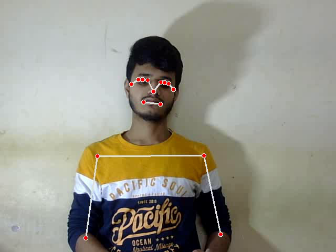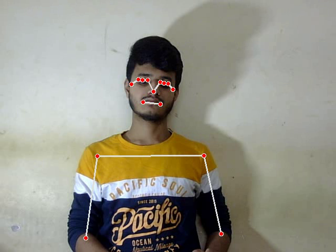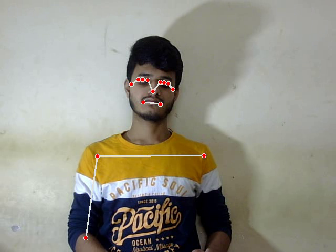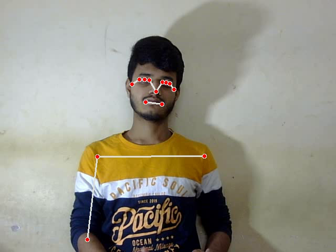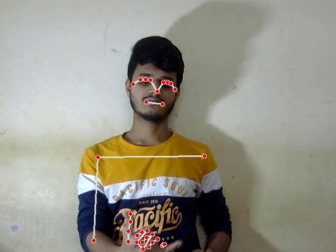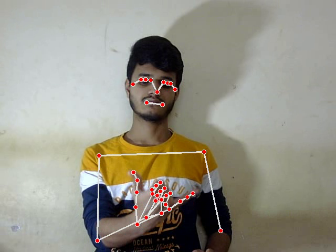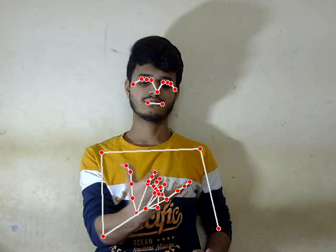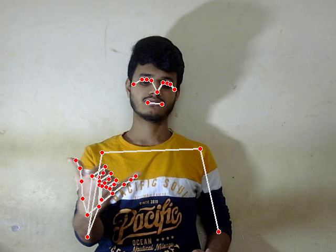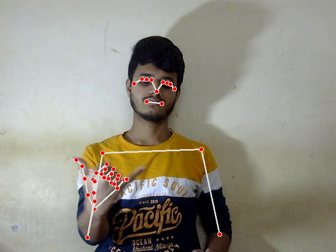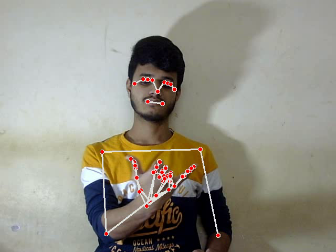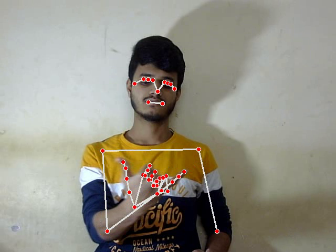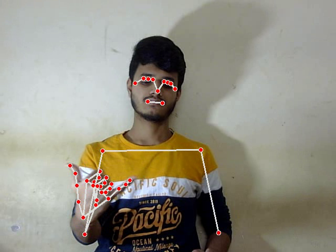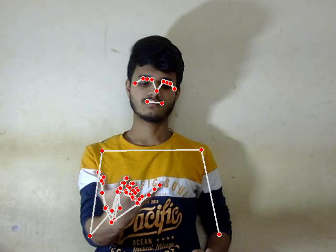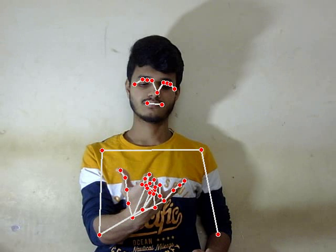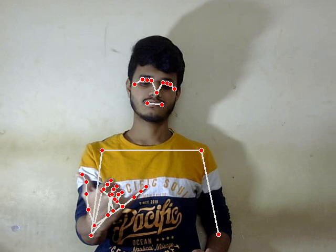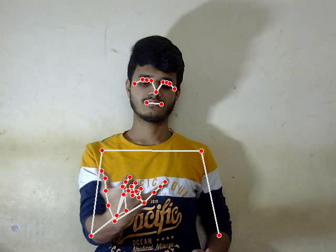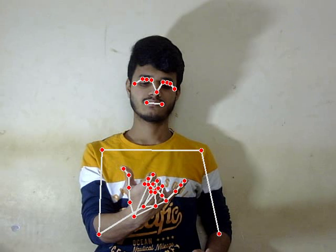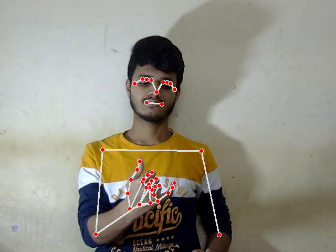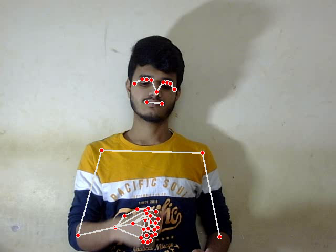same